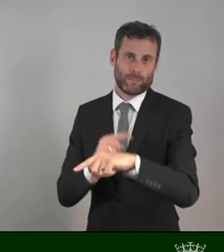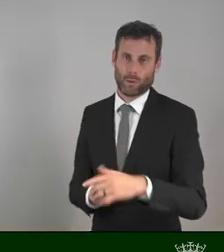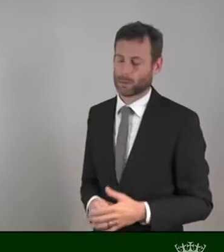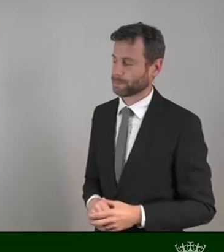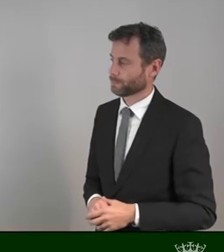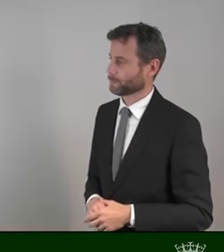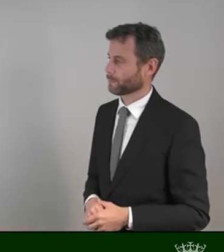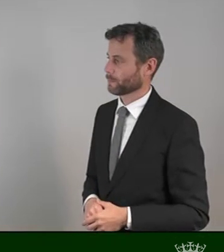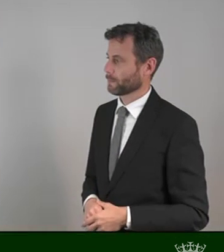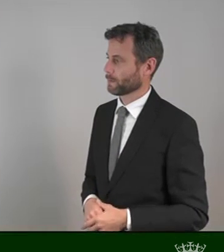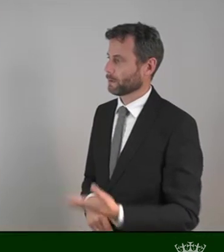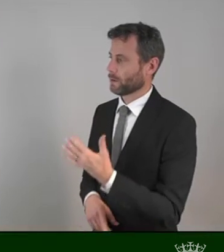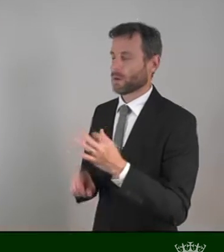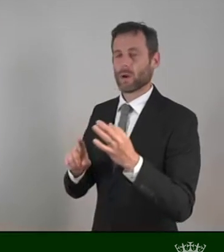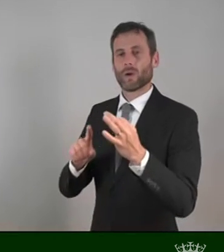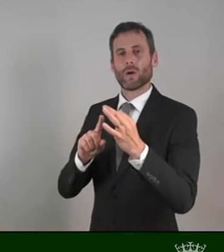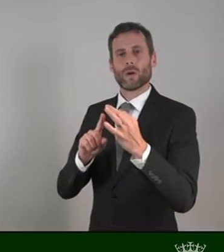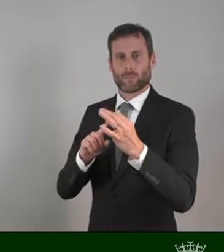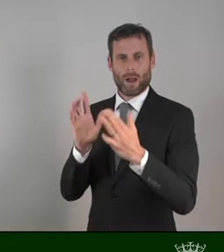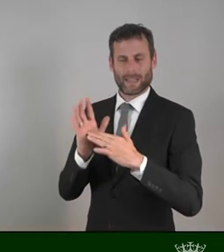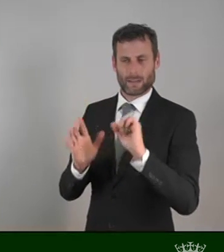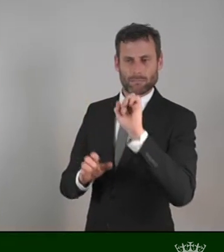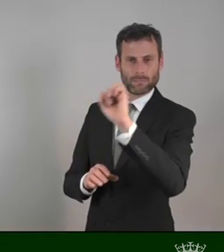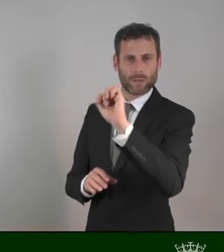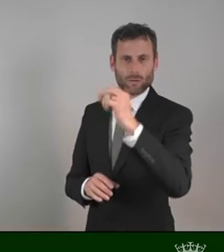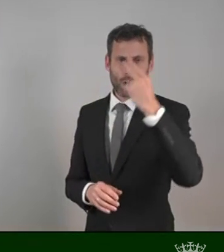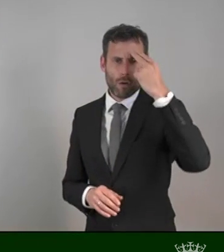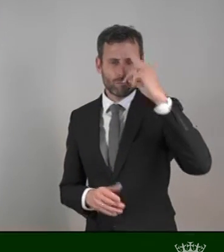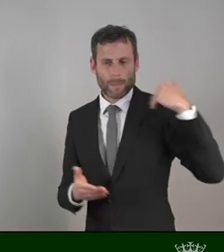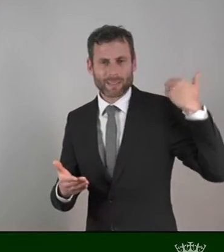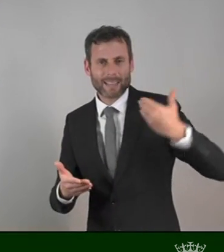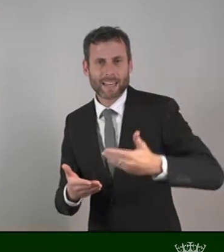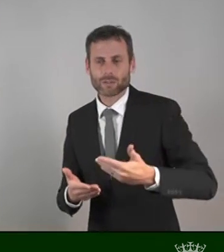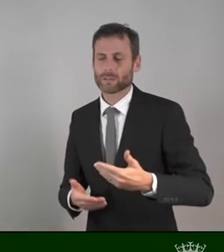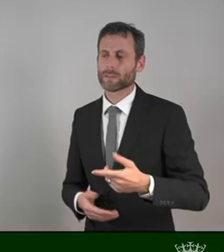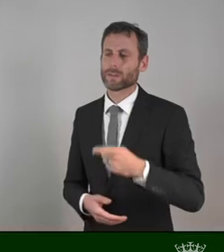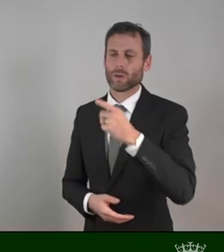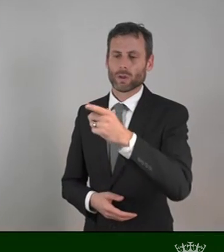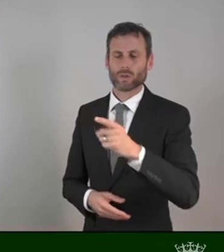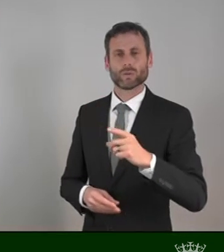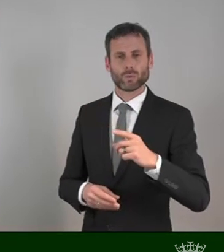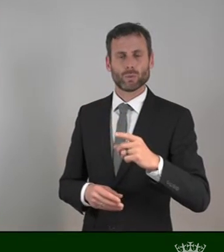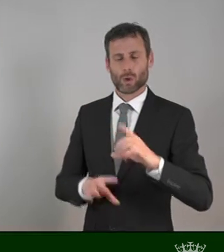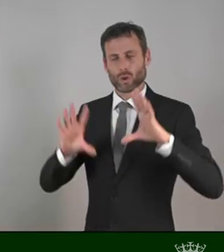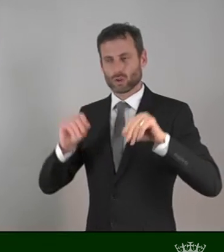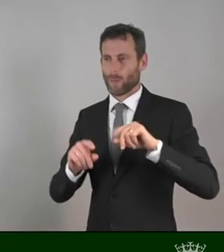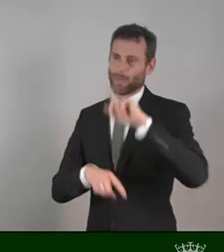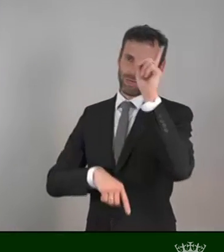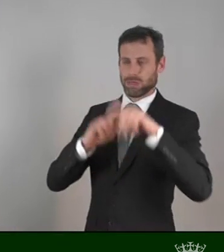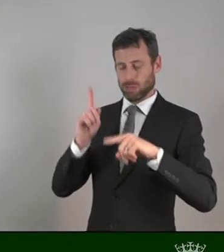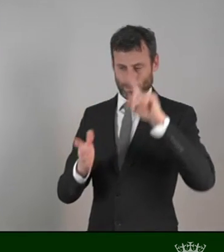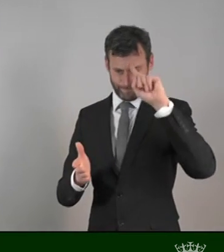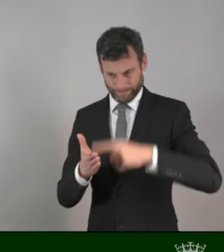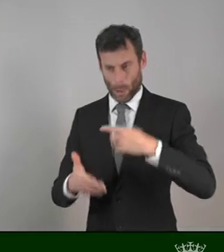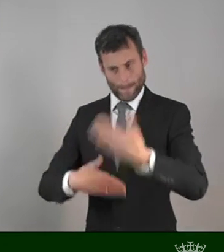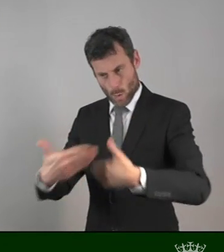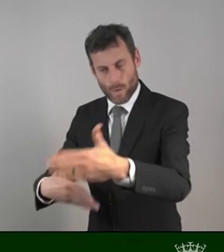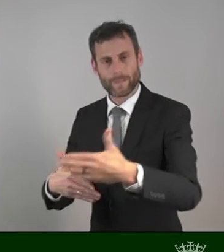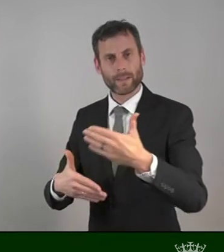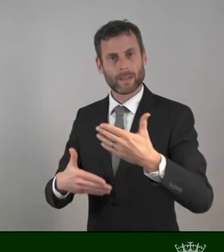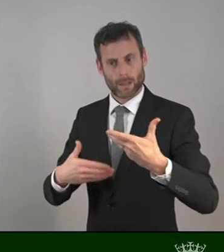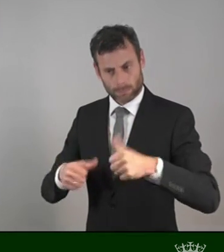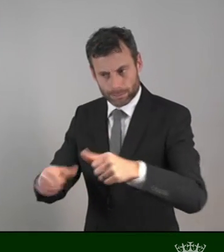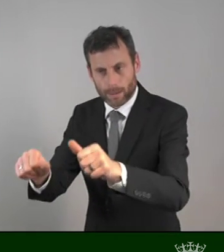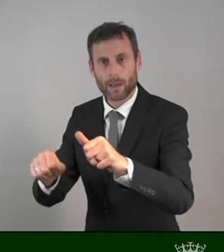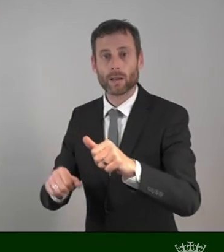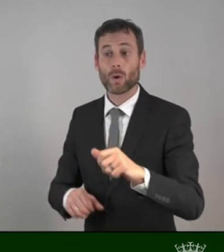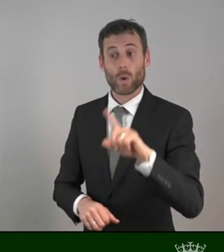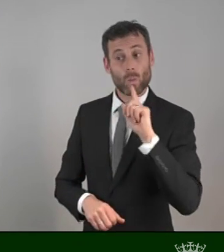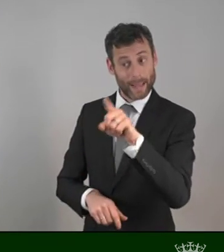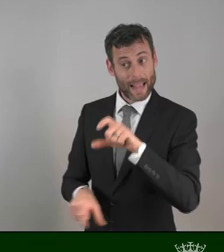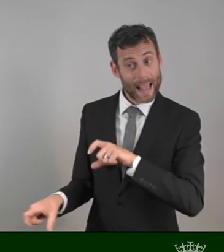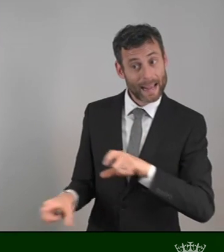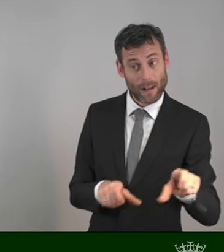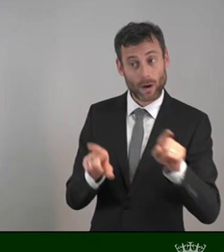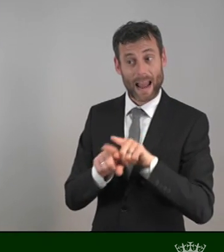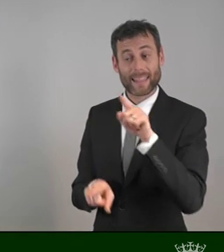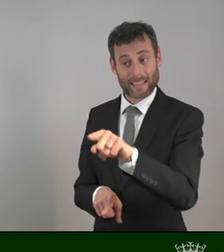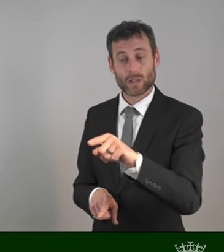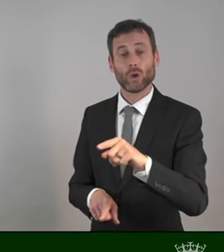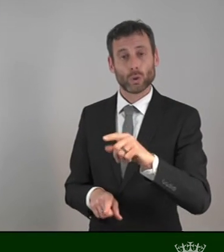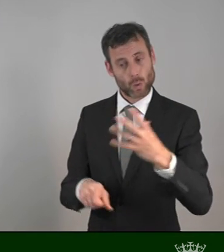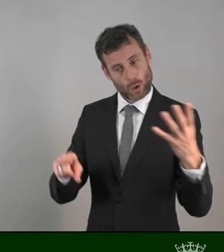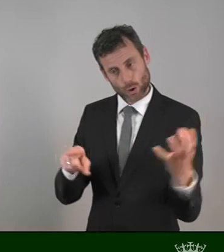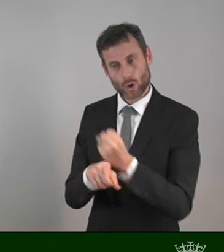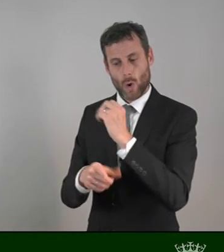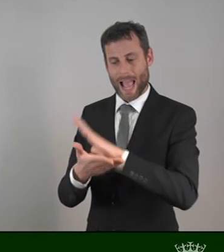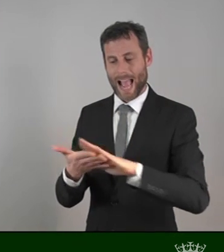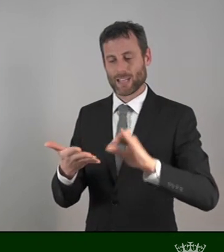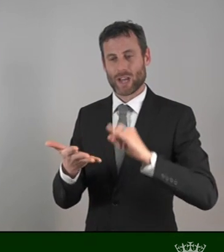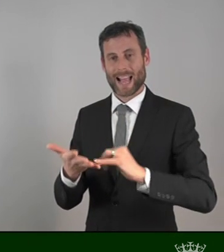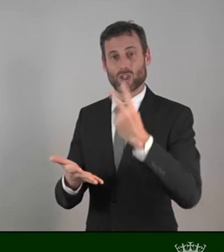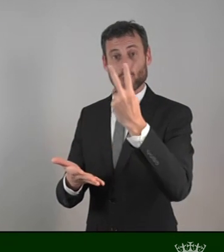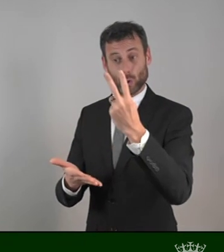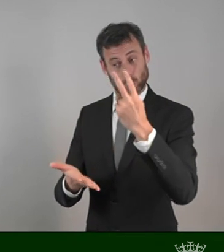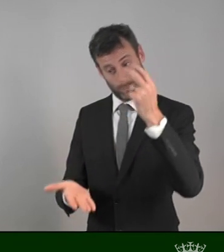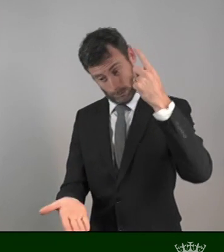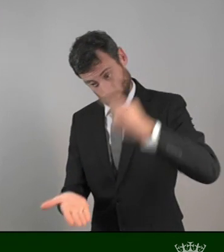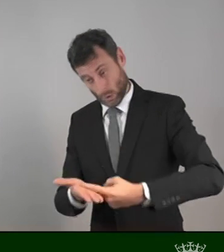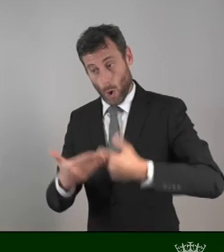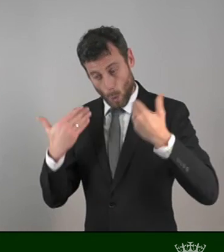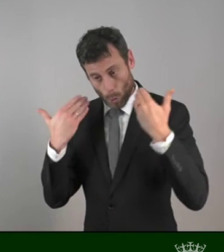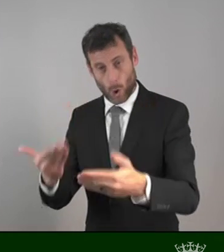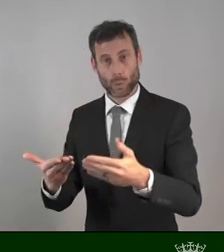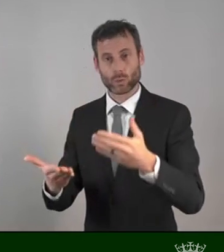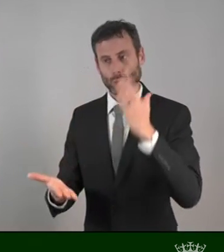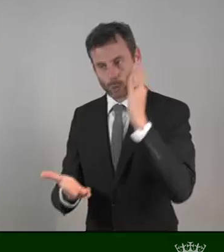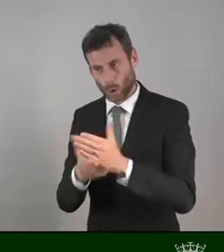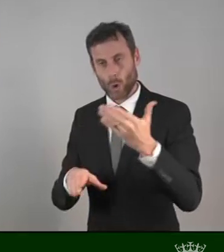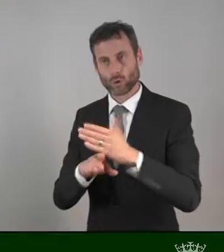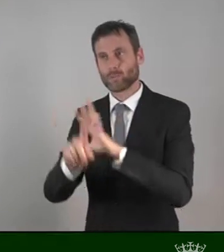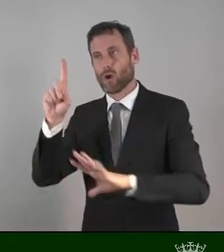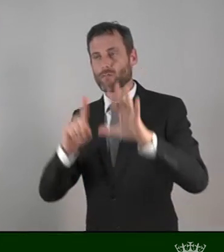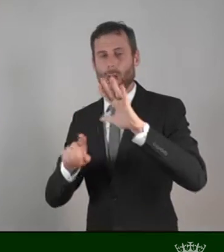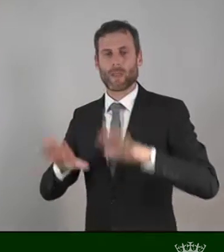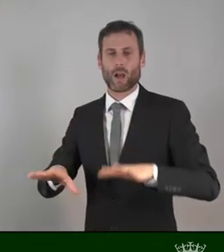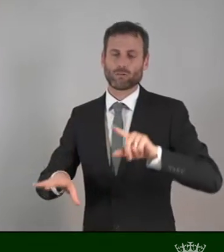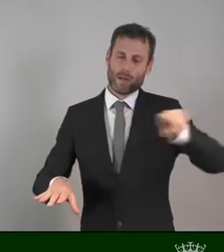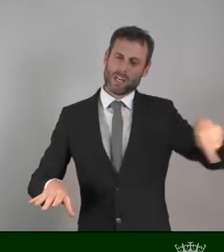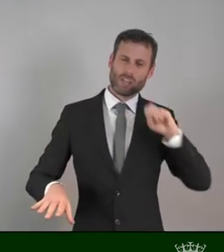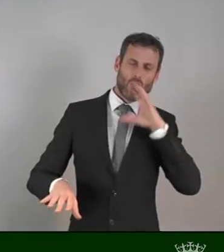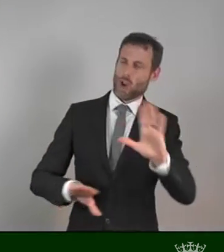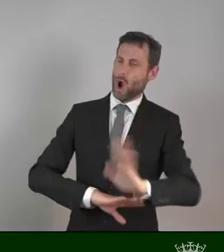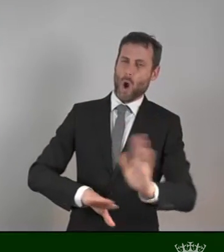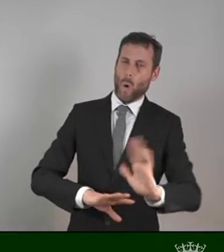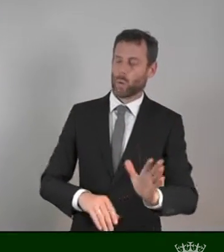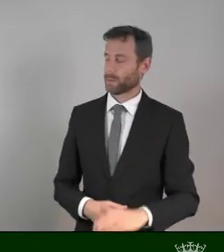Given the Prime Minister’s proven track record in overcoming prevarication, procrastination, dither and delay, will he repeat that success, do as other honourable Friends have asked, and get High Speed 2 done, in order to secure jobs across the country, including in Crewe and Nantwich?